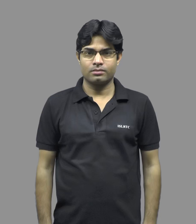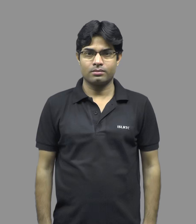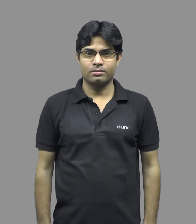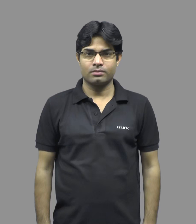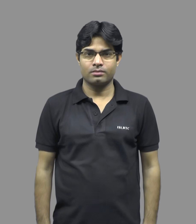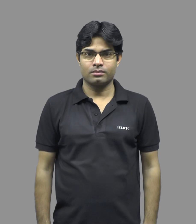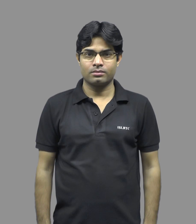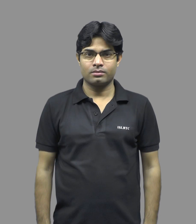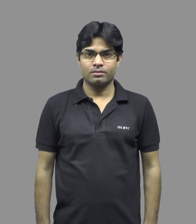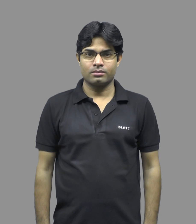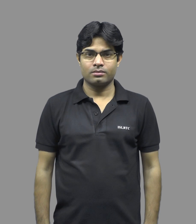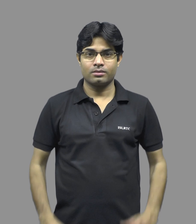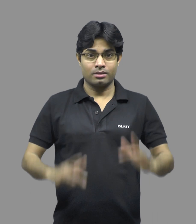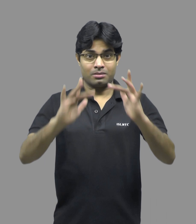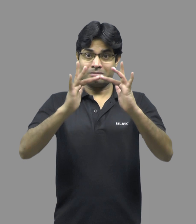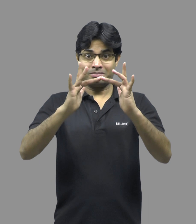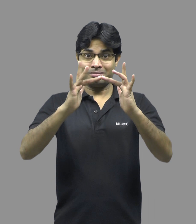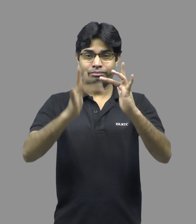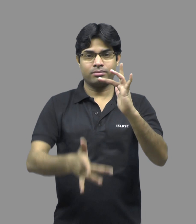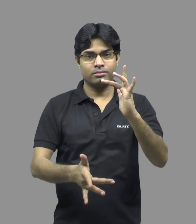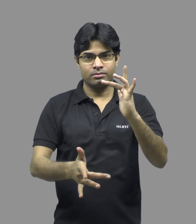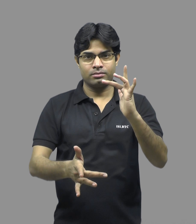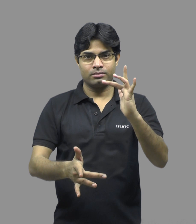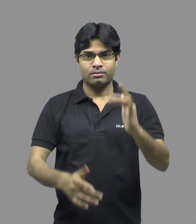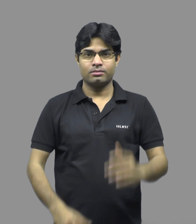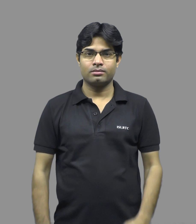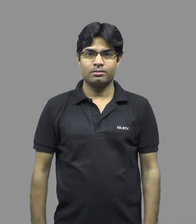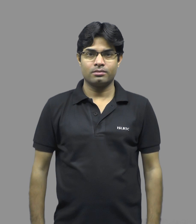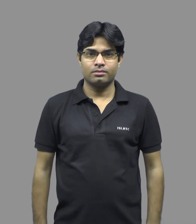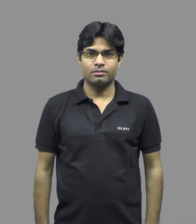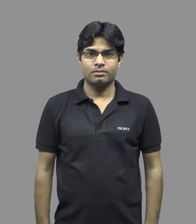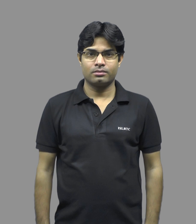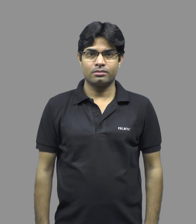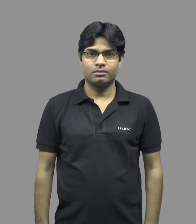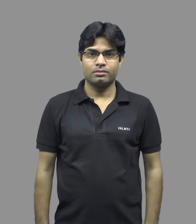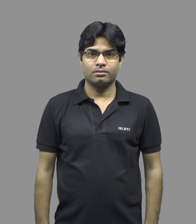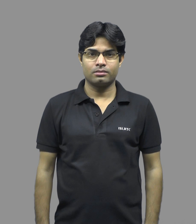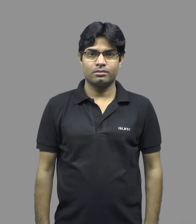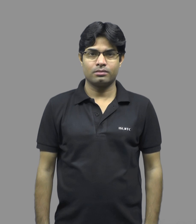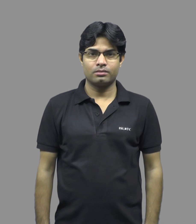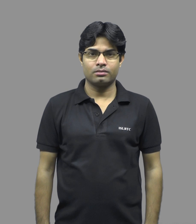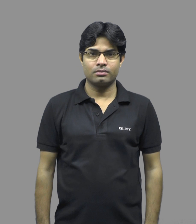Disconnect